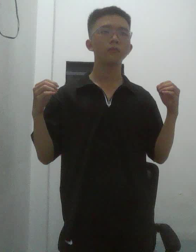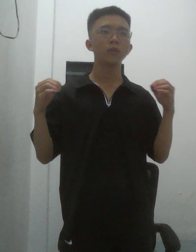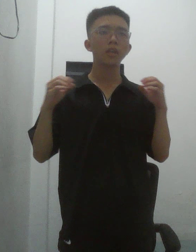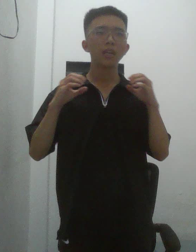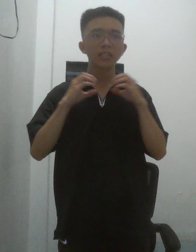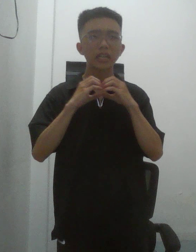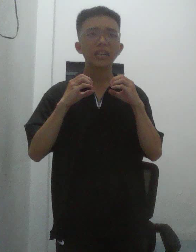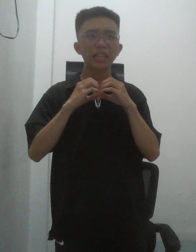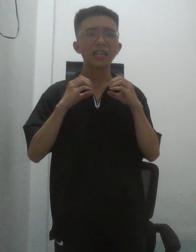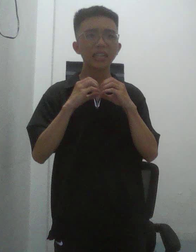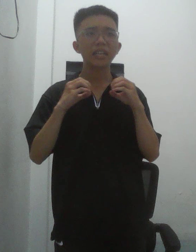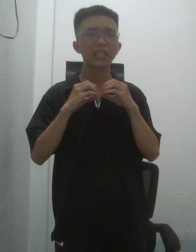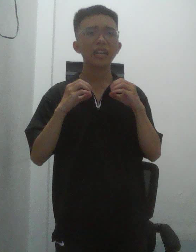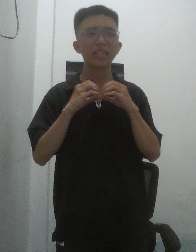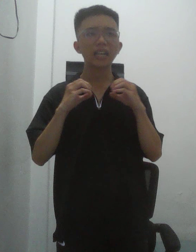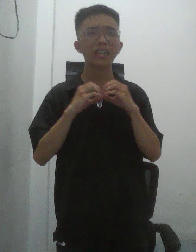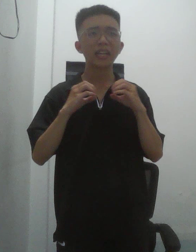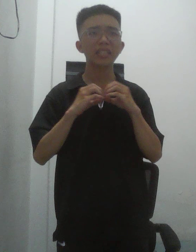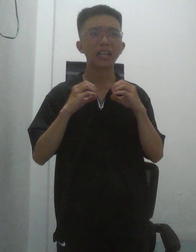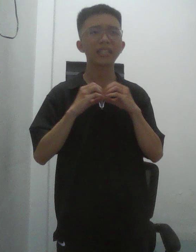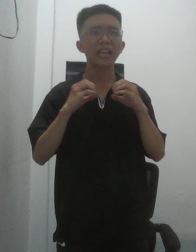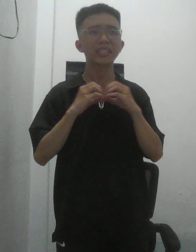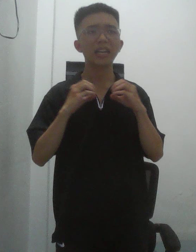cai nhau